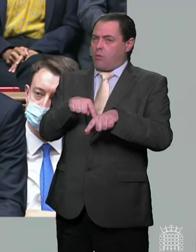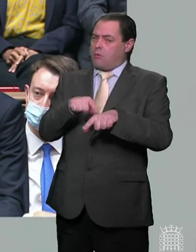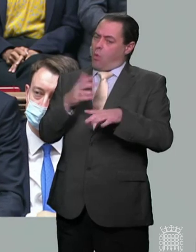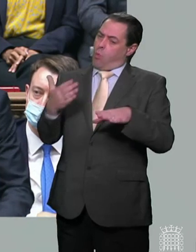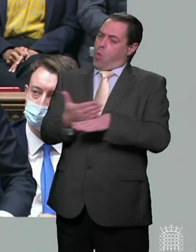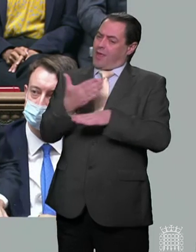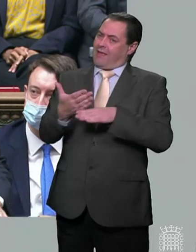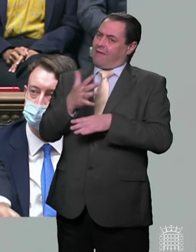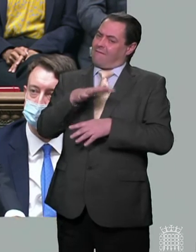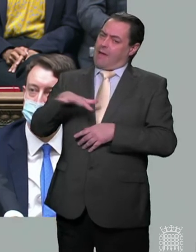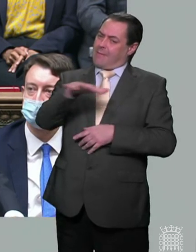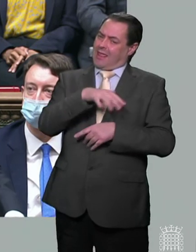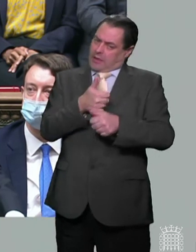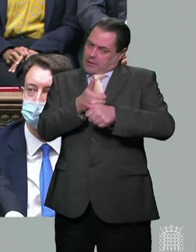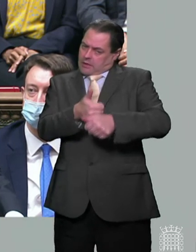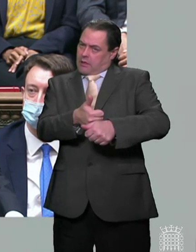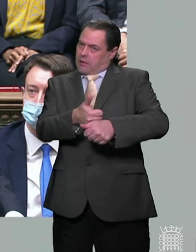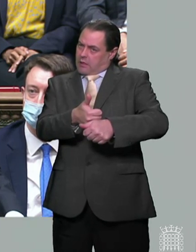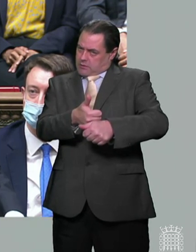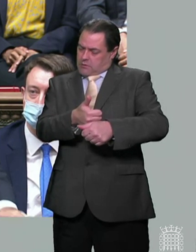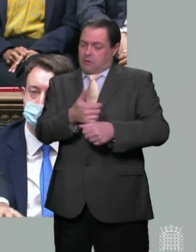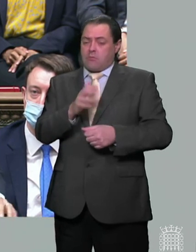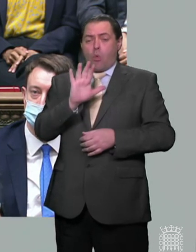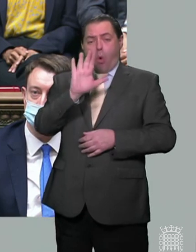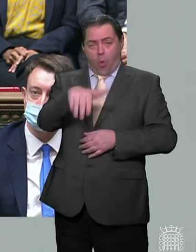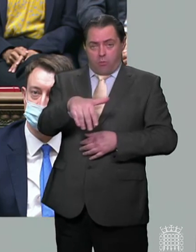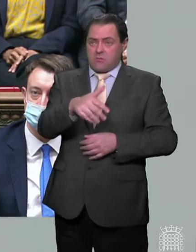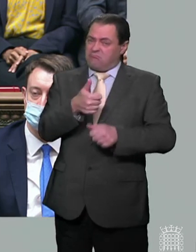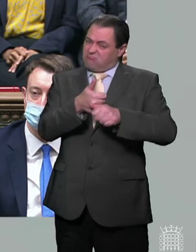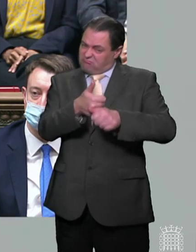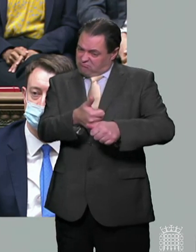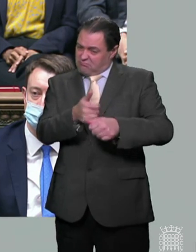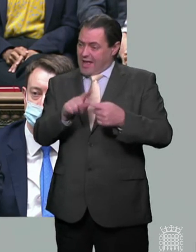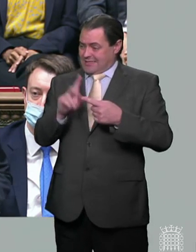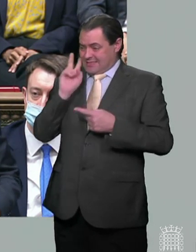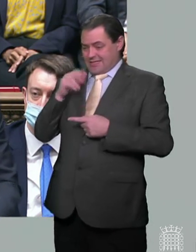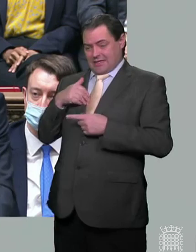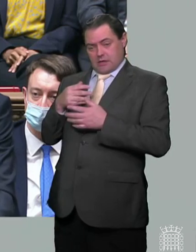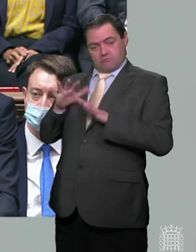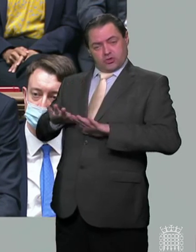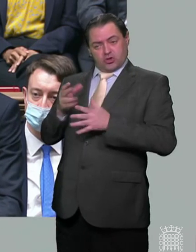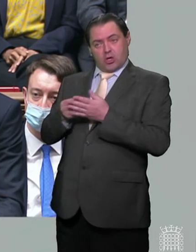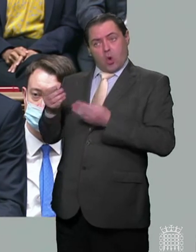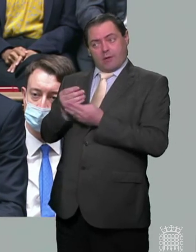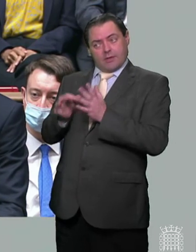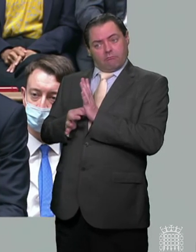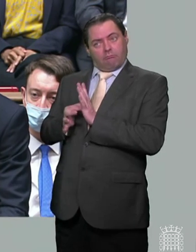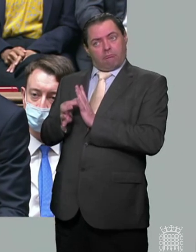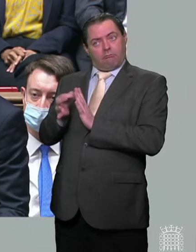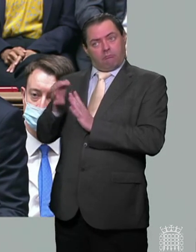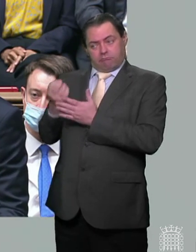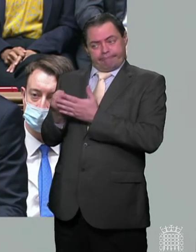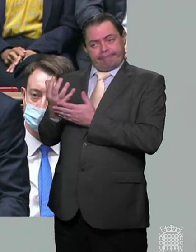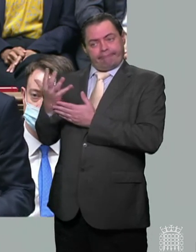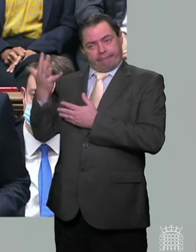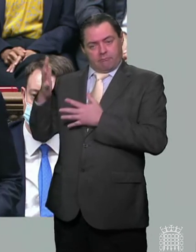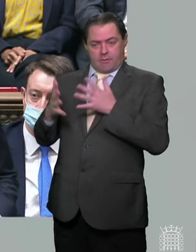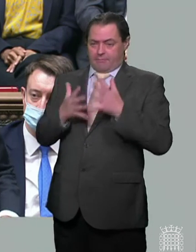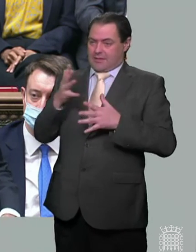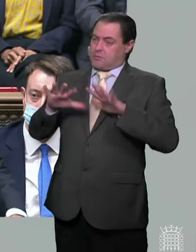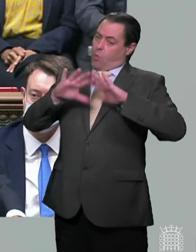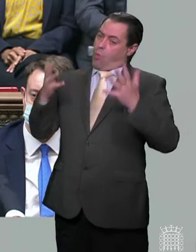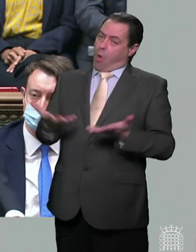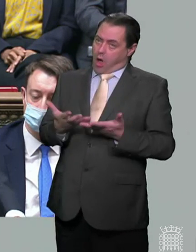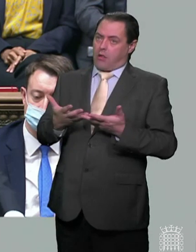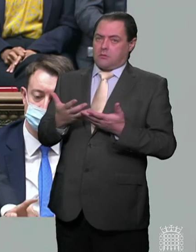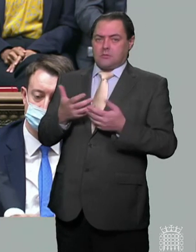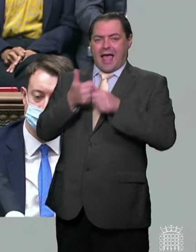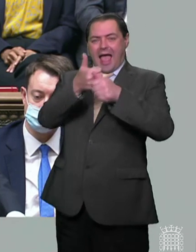Thirdly, as well as helping people at home, our improving fiscal position means that we will meet our obligations to the world’s poorest.